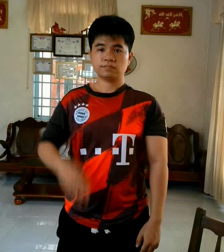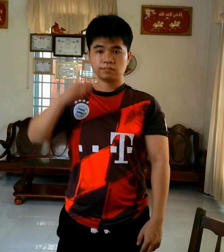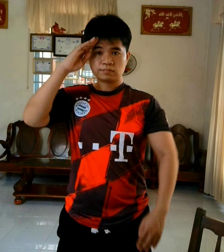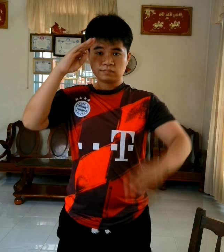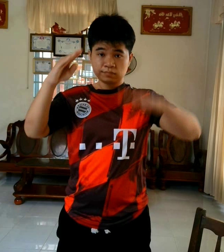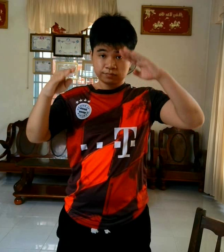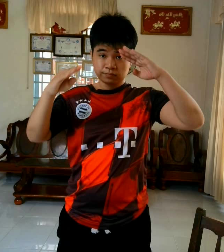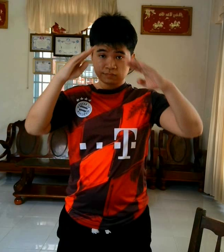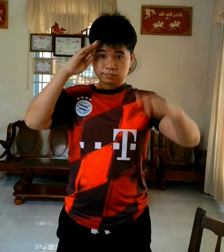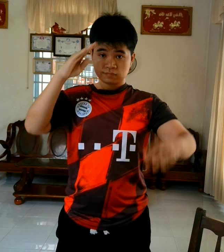xin chao